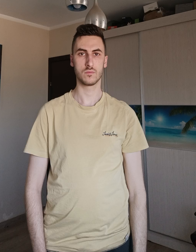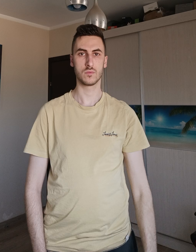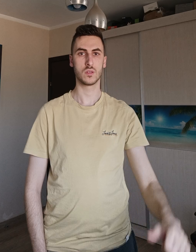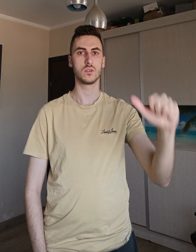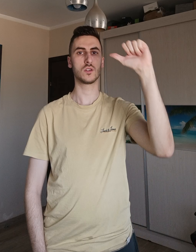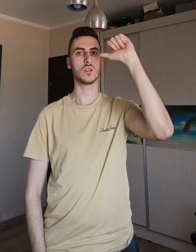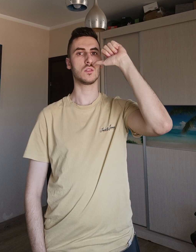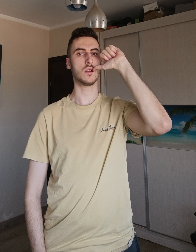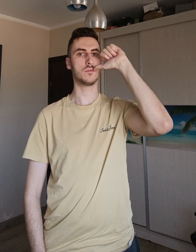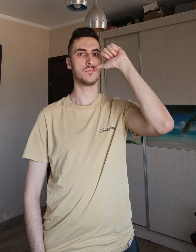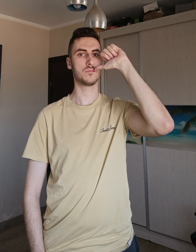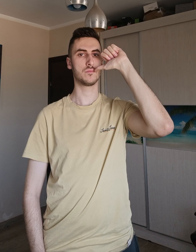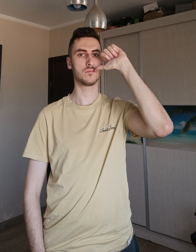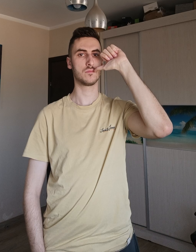לשתות